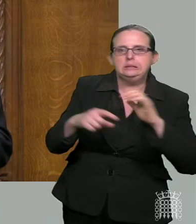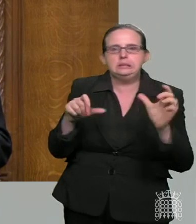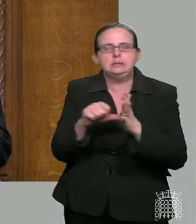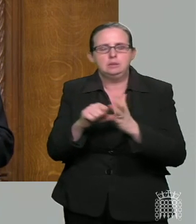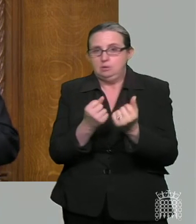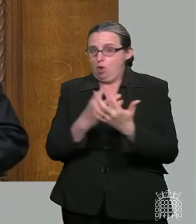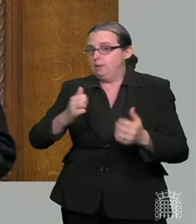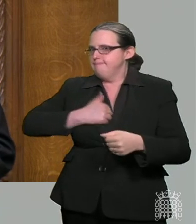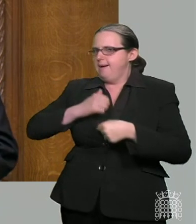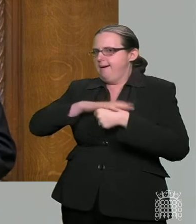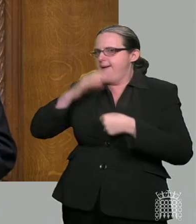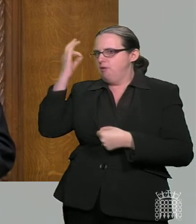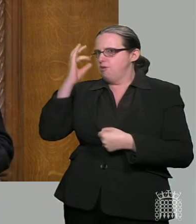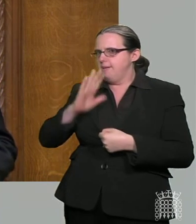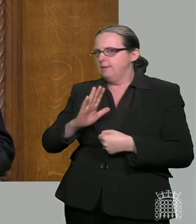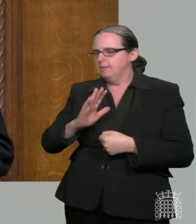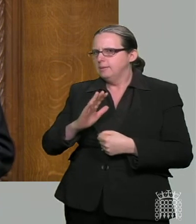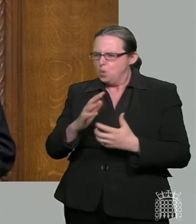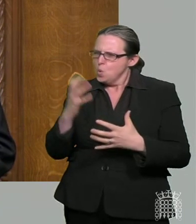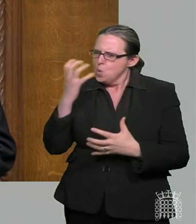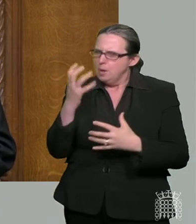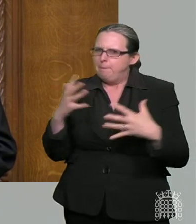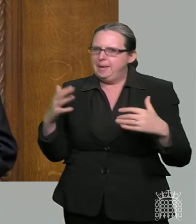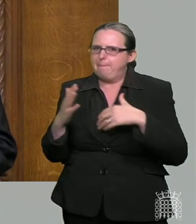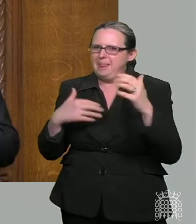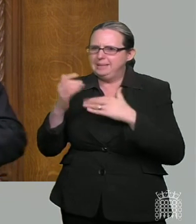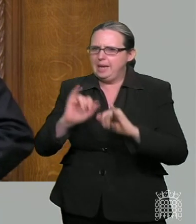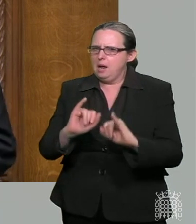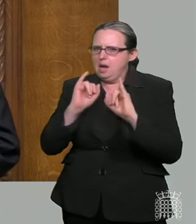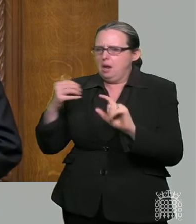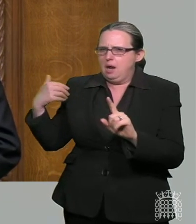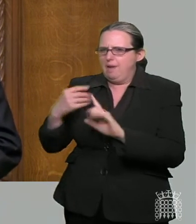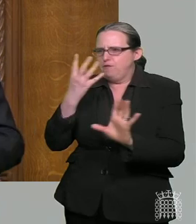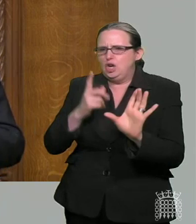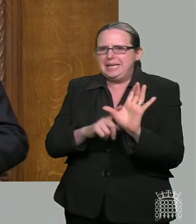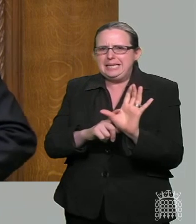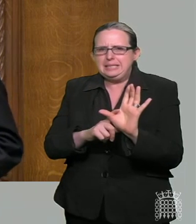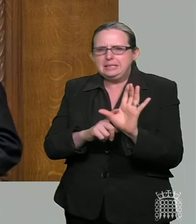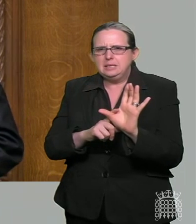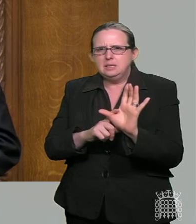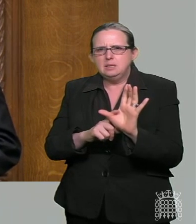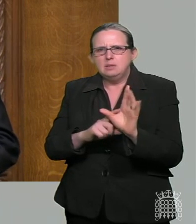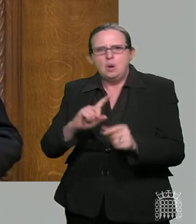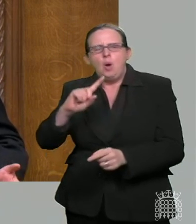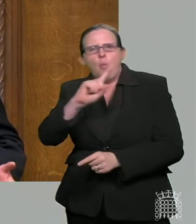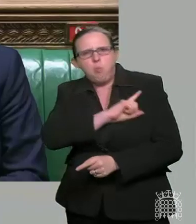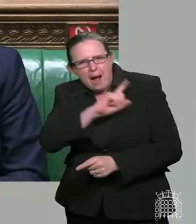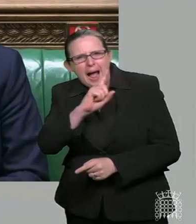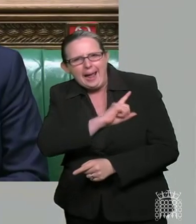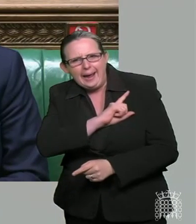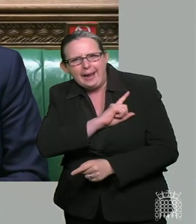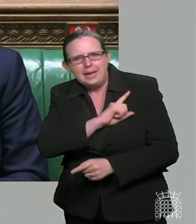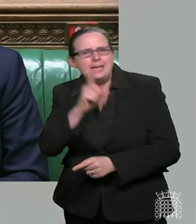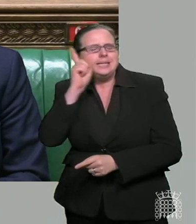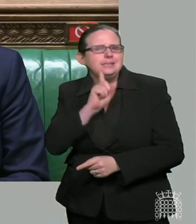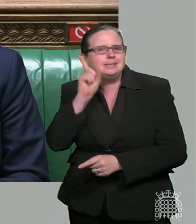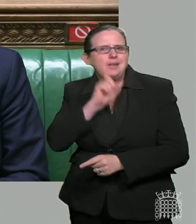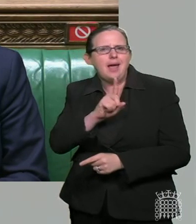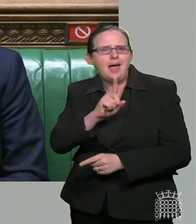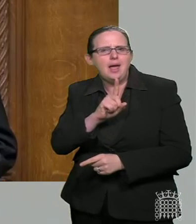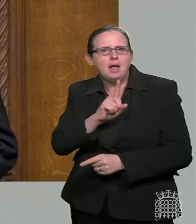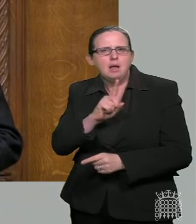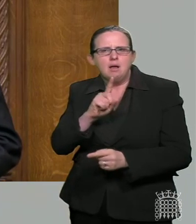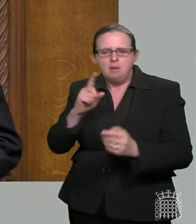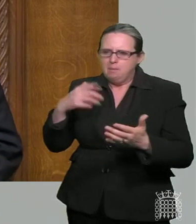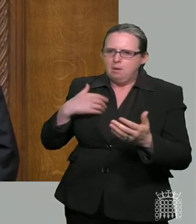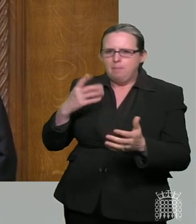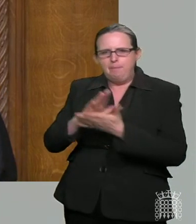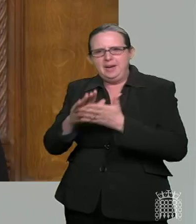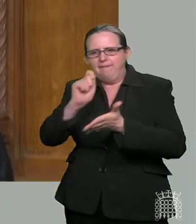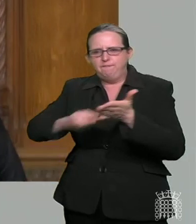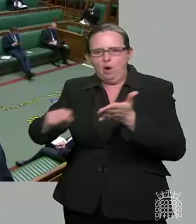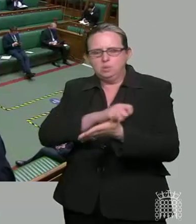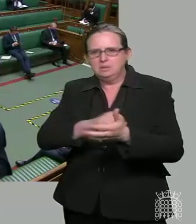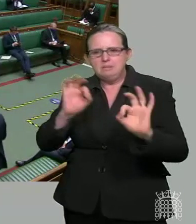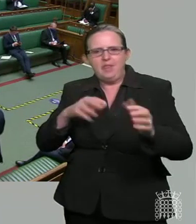Given that this was the biggest building scandal in modern UK history, why did the Prime Minister order his MPs to vote down our efforts yesterday to get this scandal sorted once and for all?